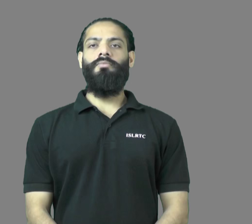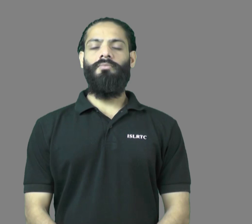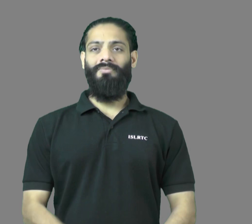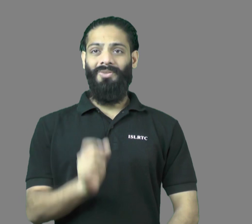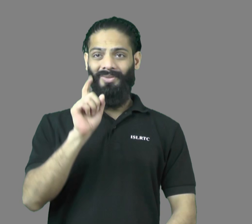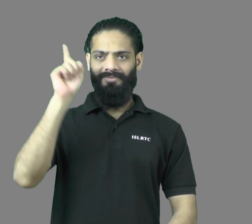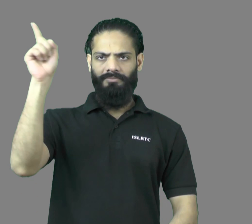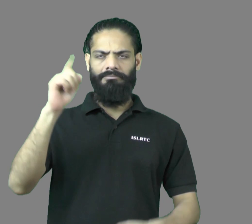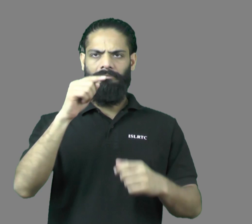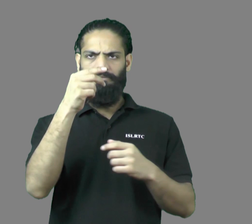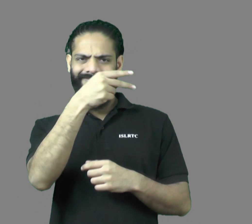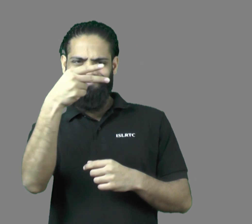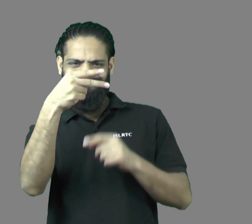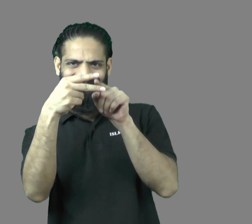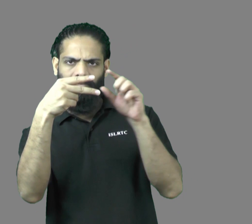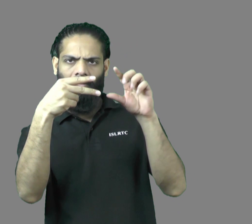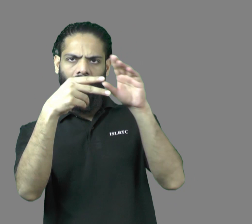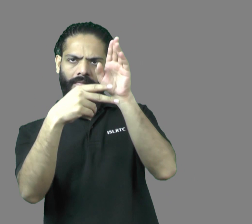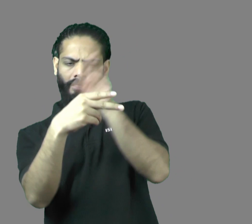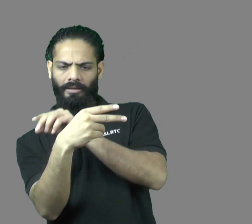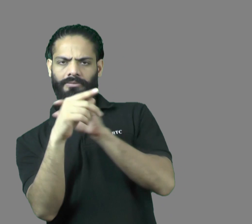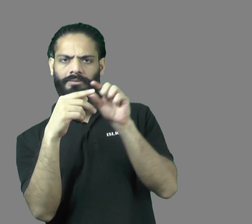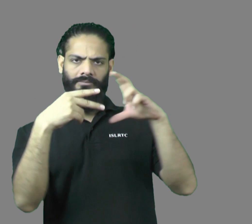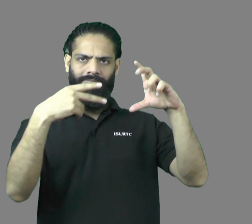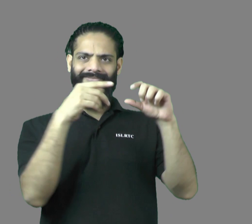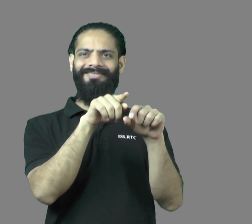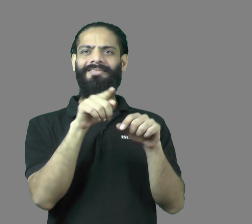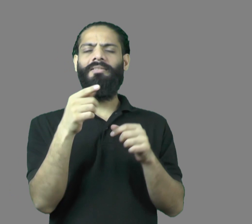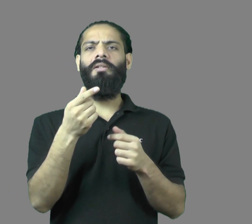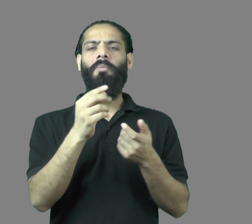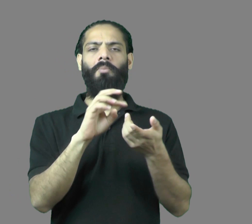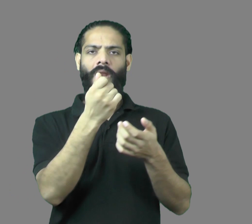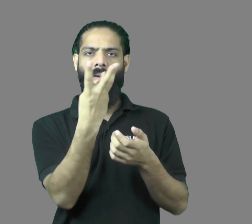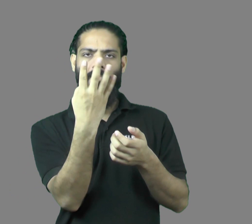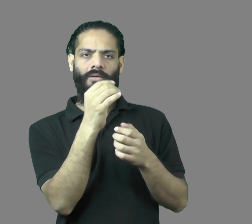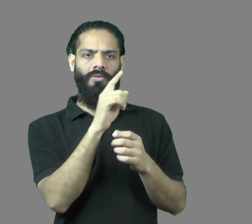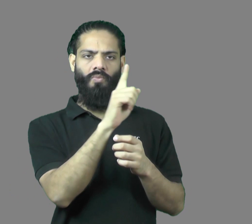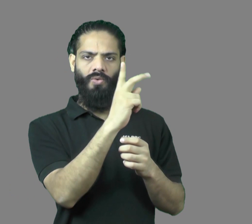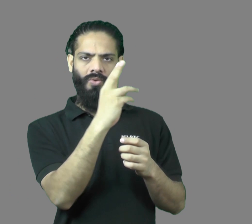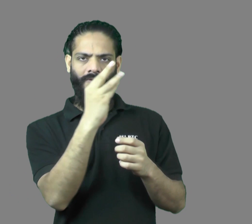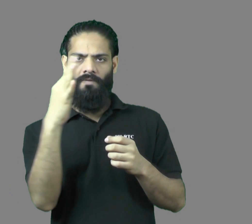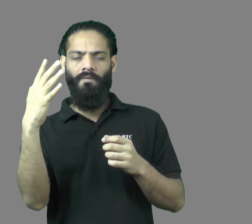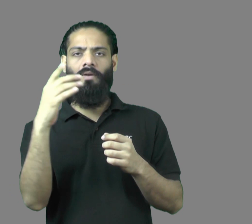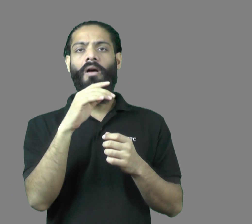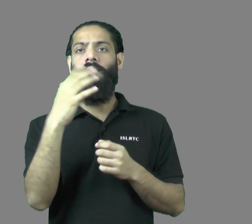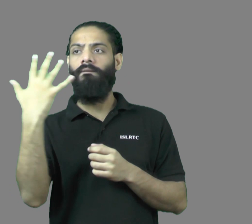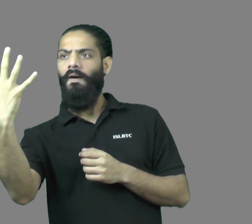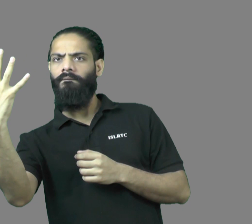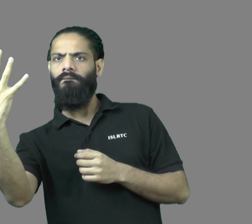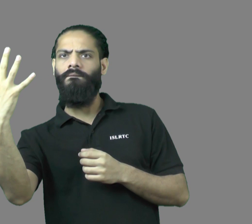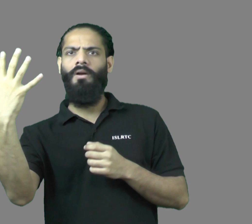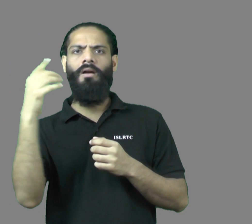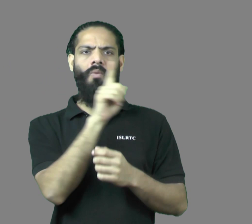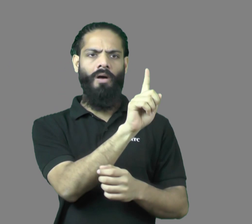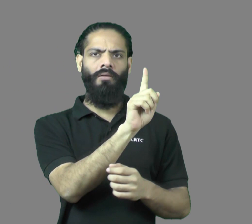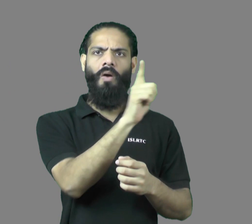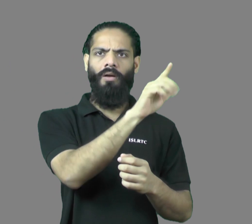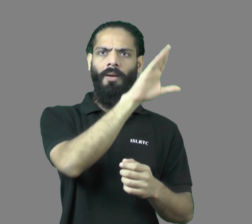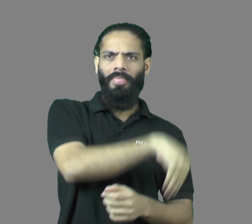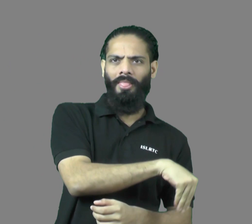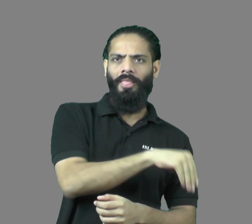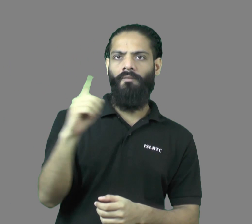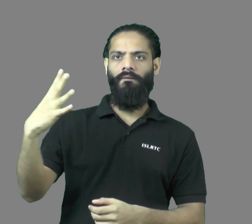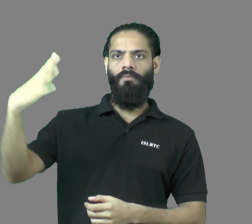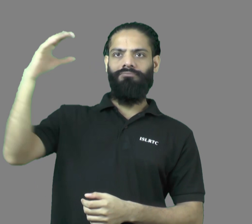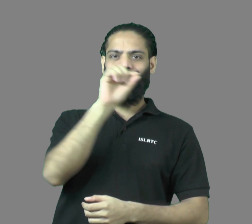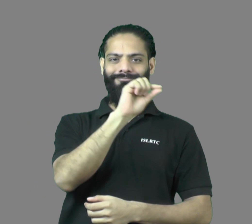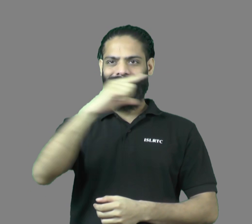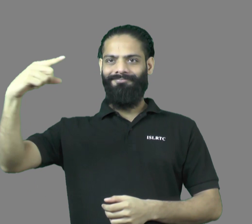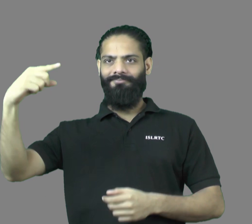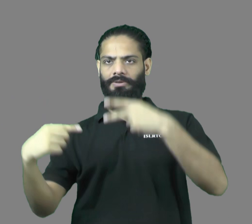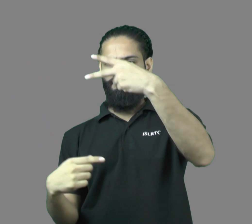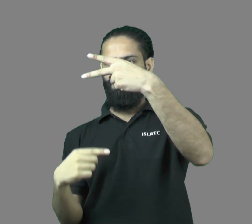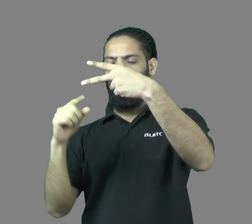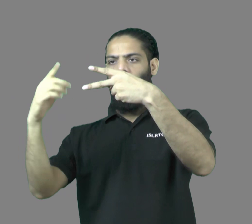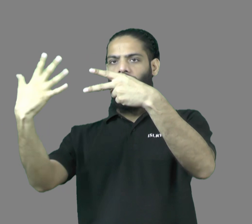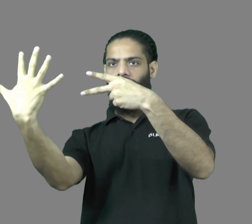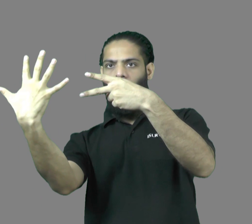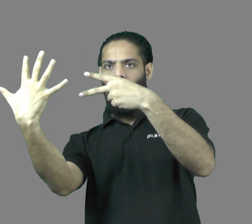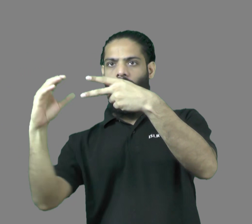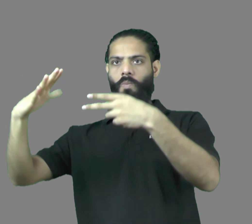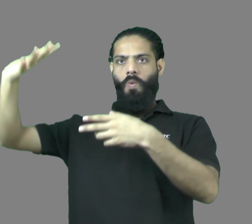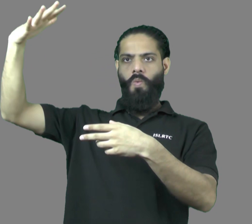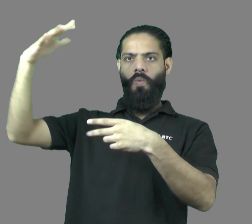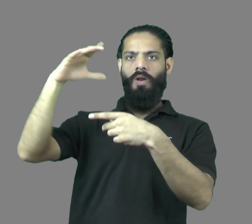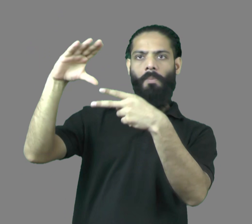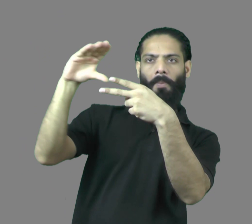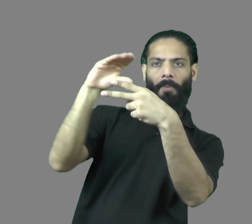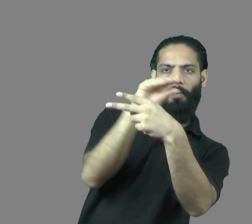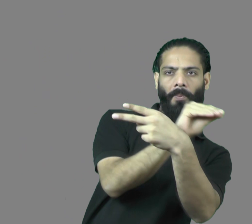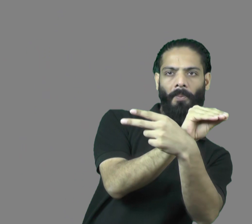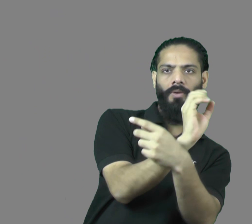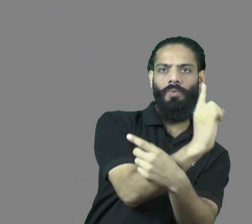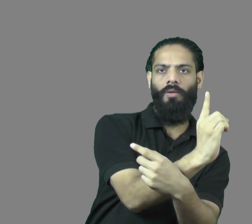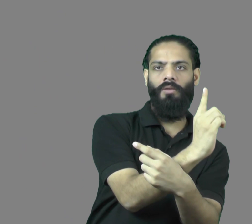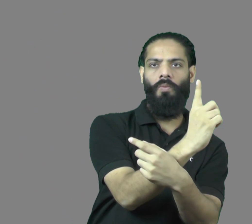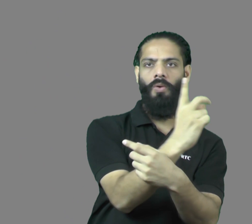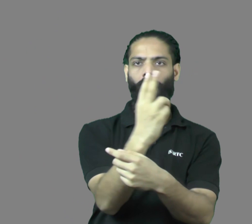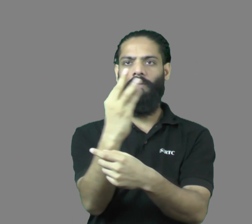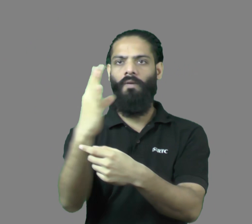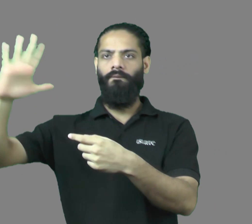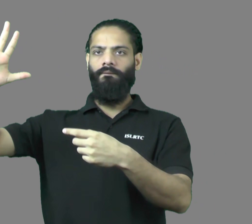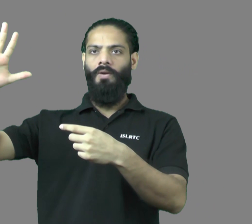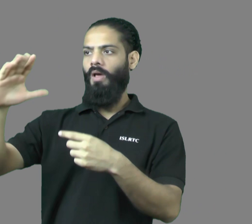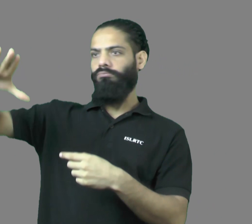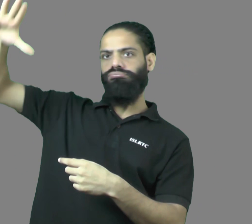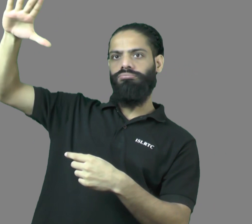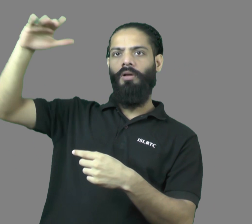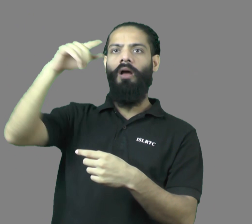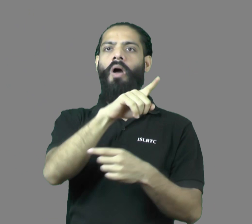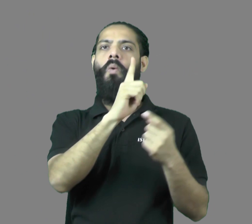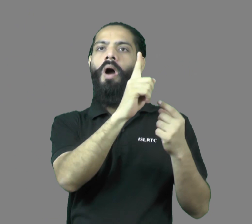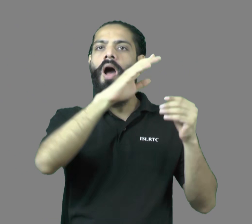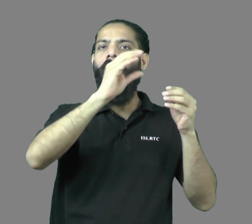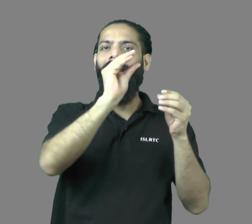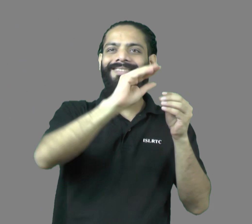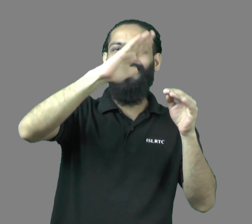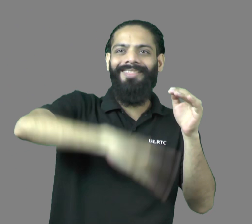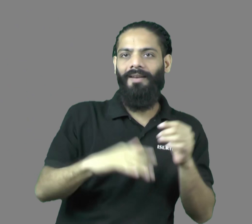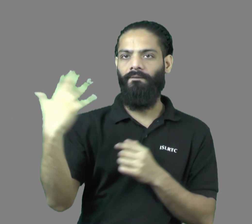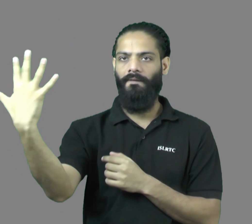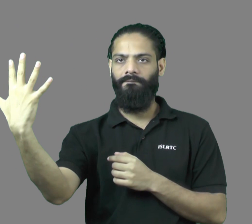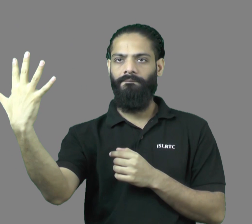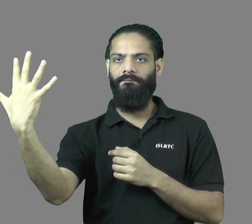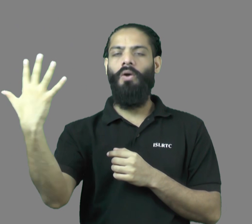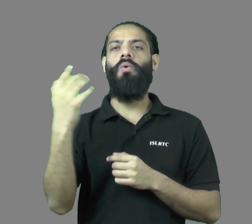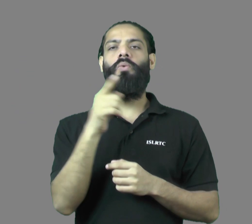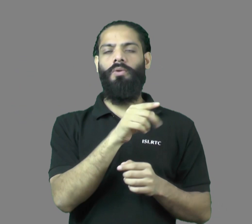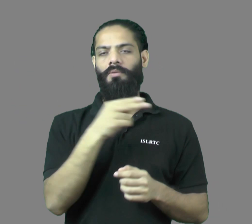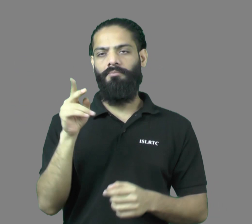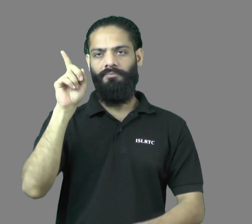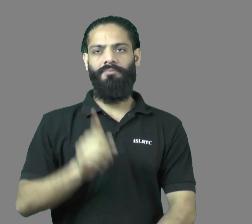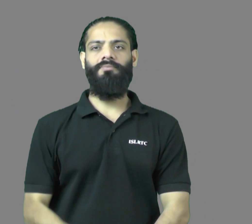Less Than